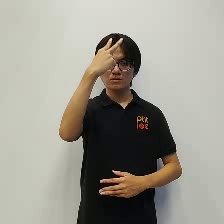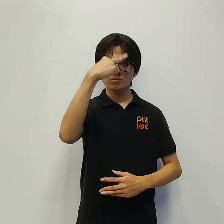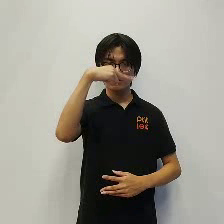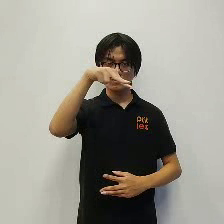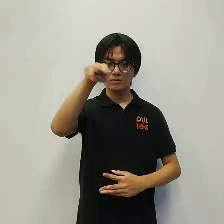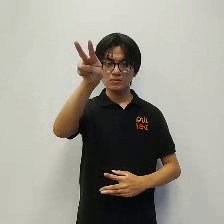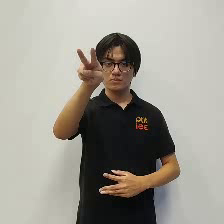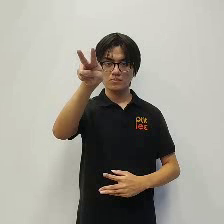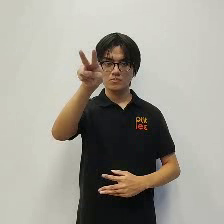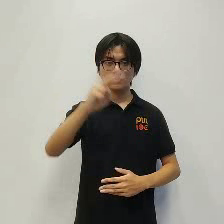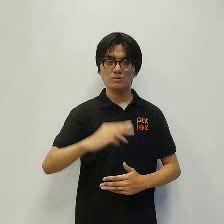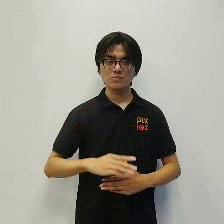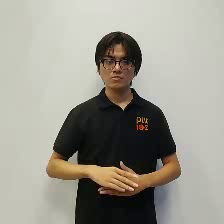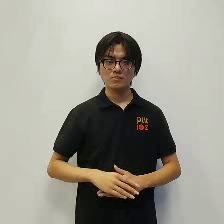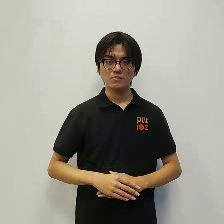Nhìn